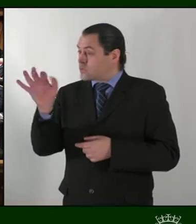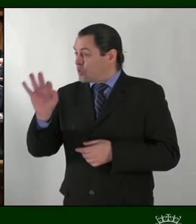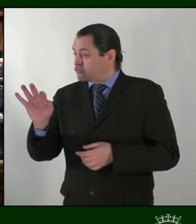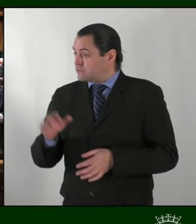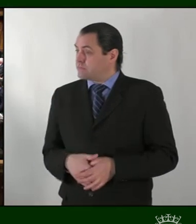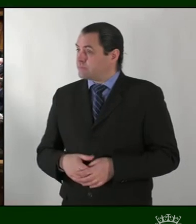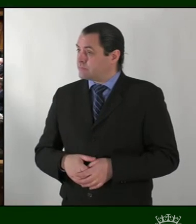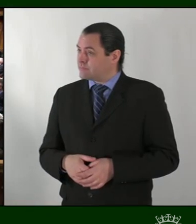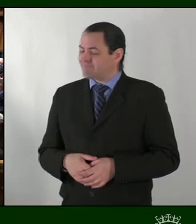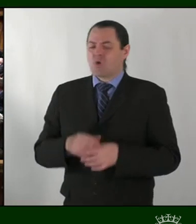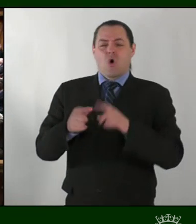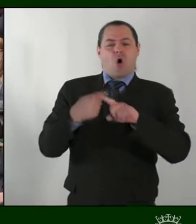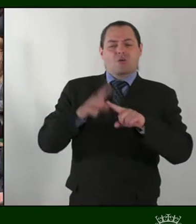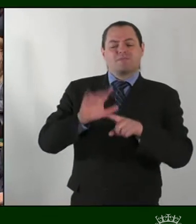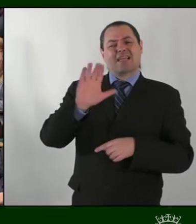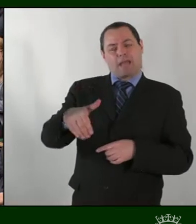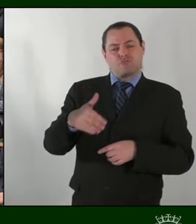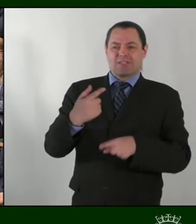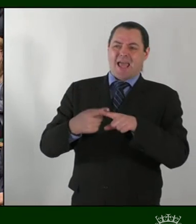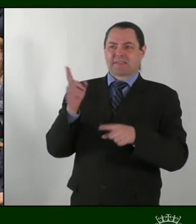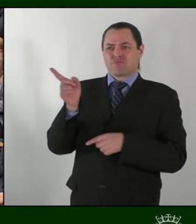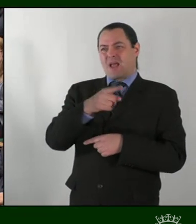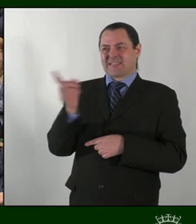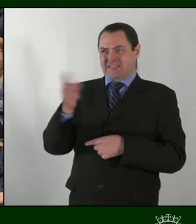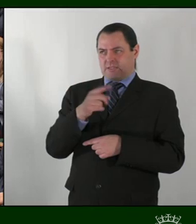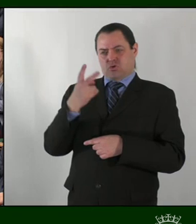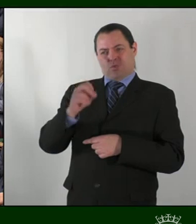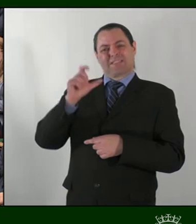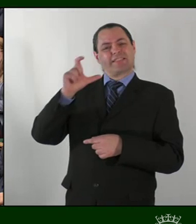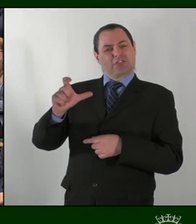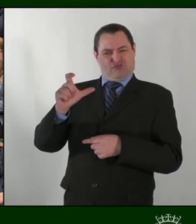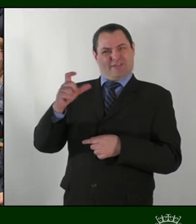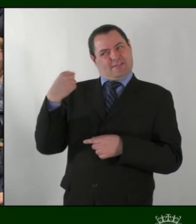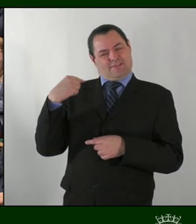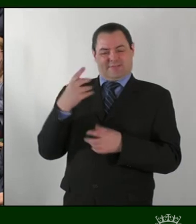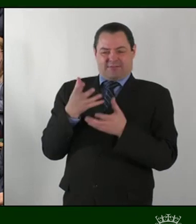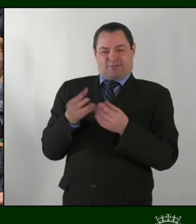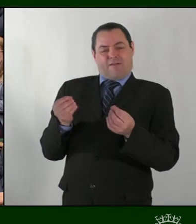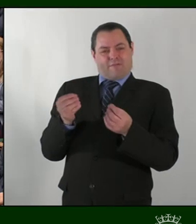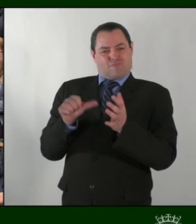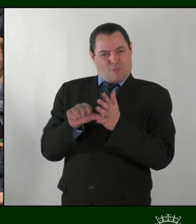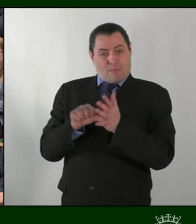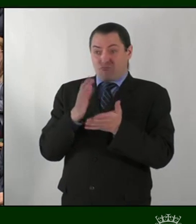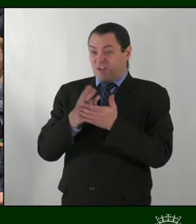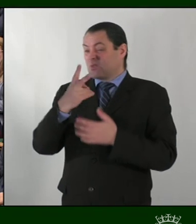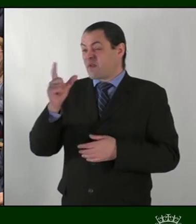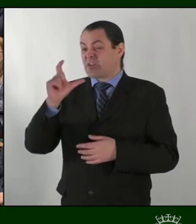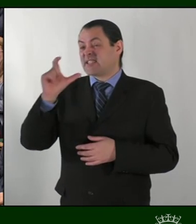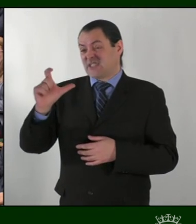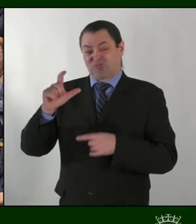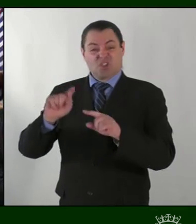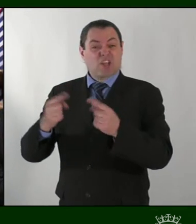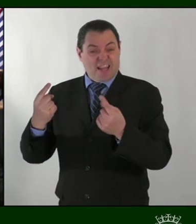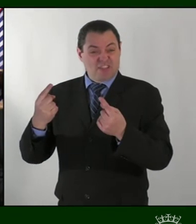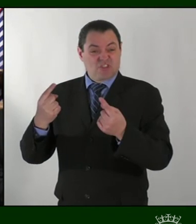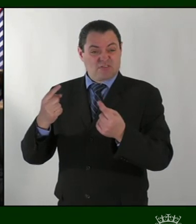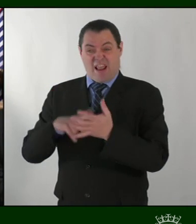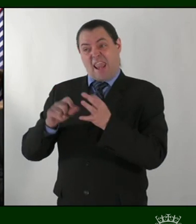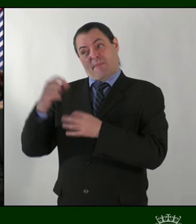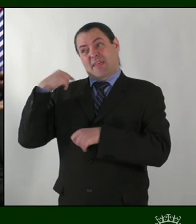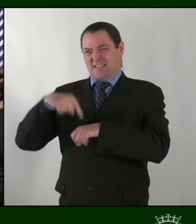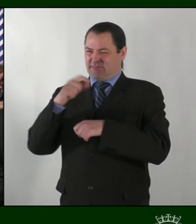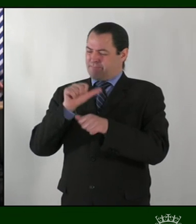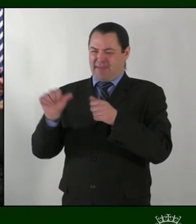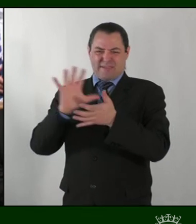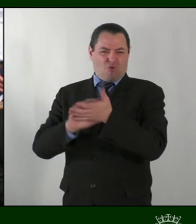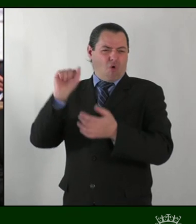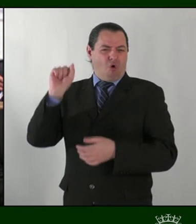The Oxford-Cambridge so-called expressway is a 20th-century roadbuilding solution to a 21st-century challenge, and at the election Labour rightly pledged to scrap it.